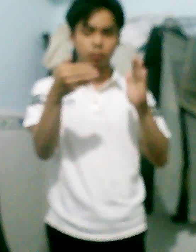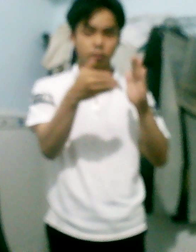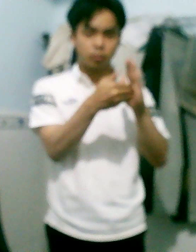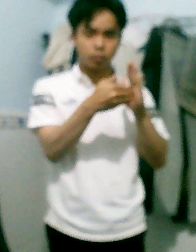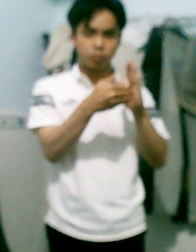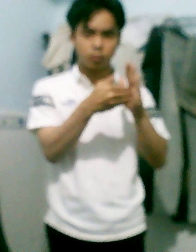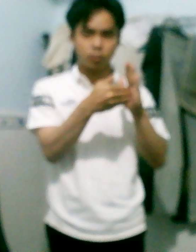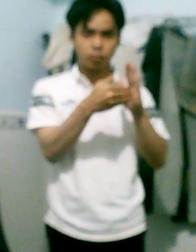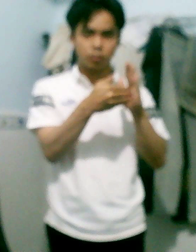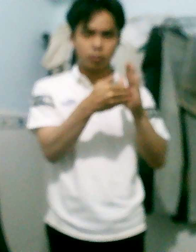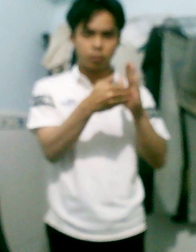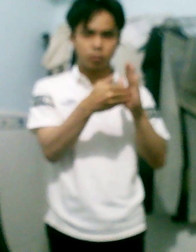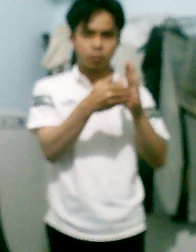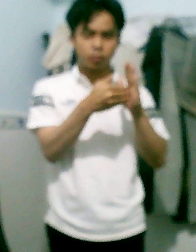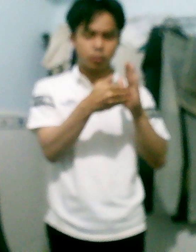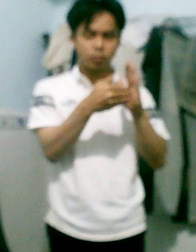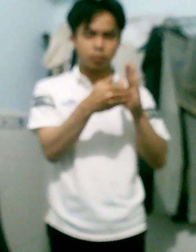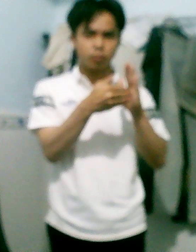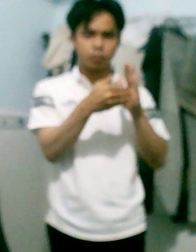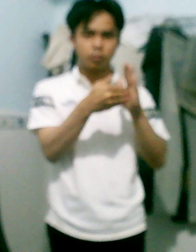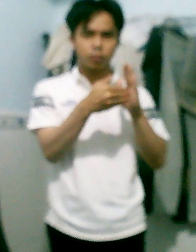gioi thieu